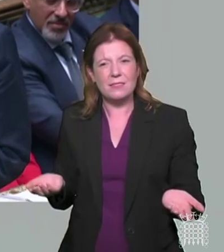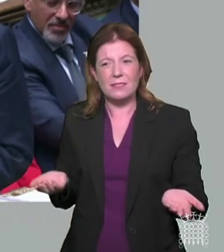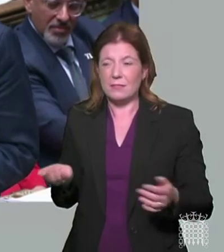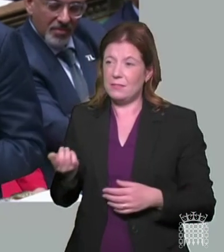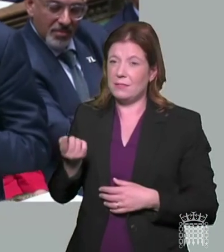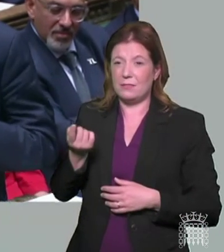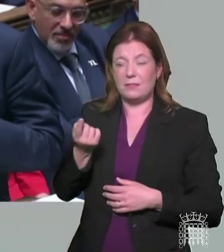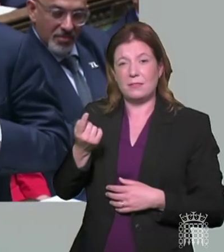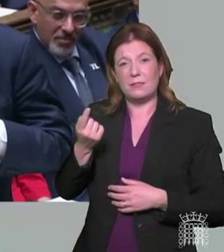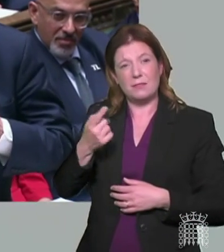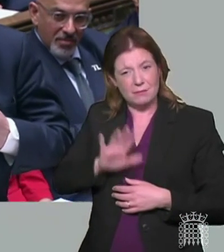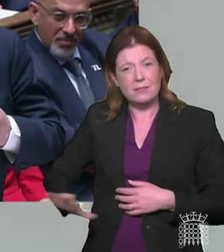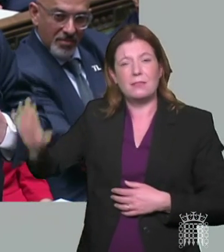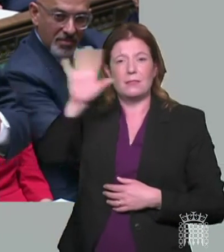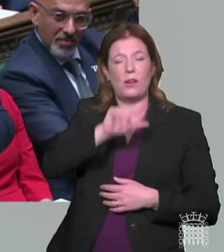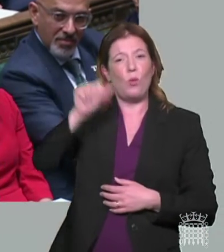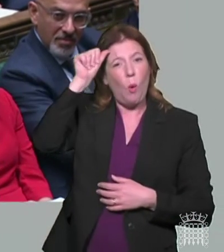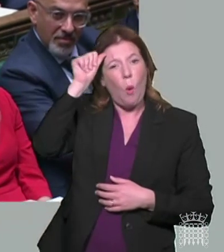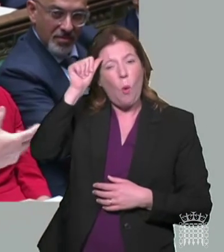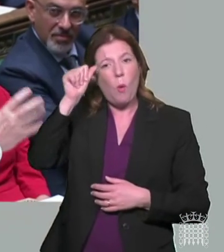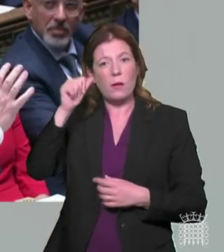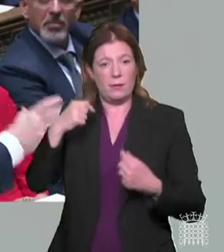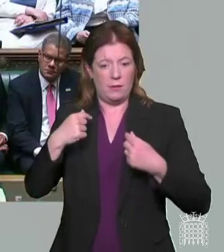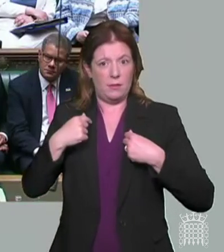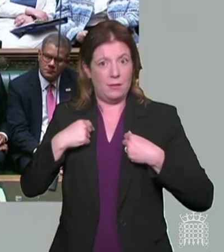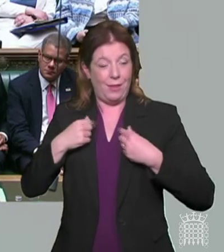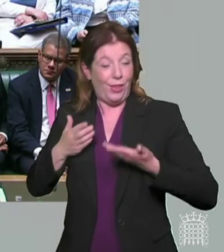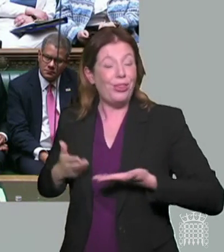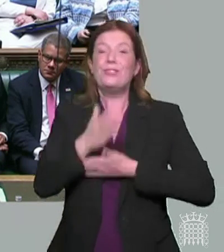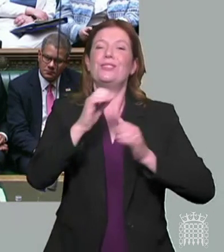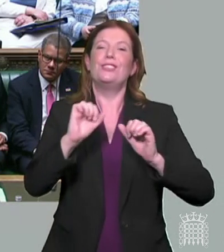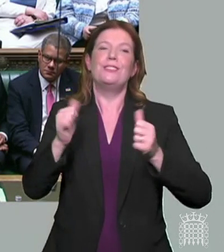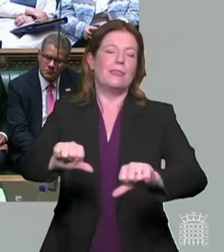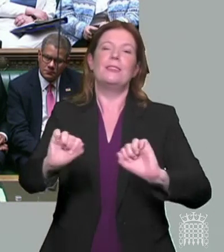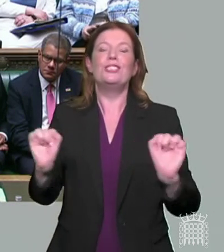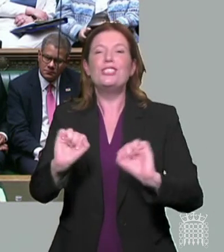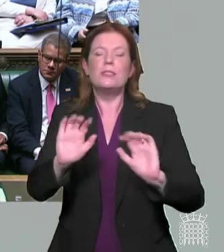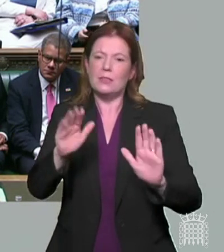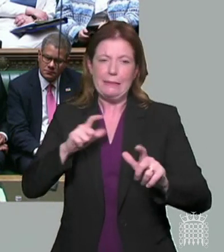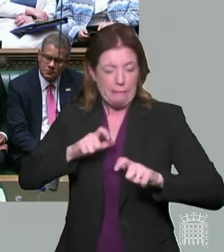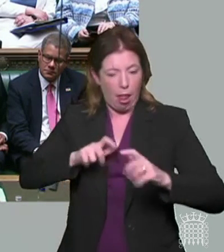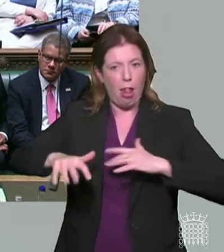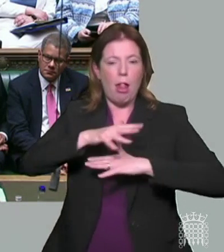Everybody in the country knows, though, that we are not through this yet, and everybody can see that.